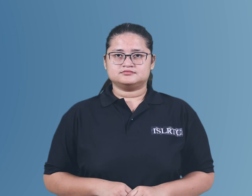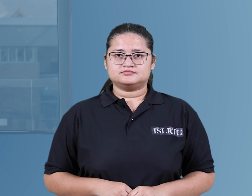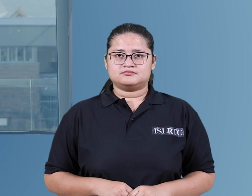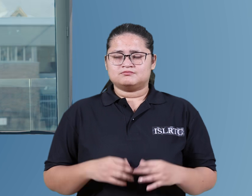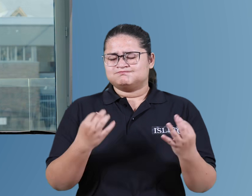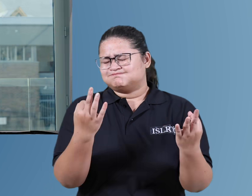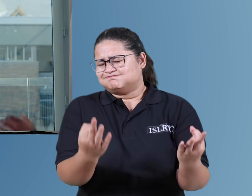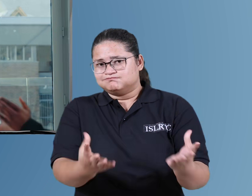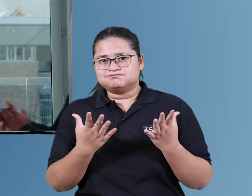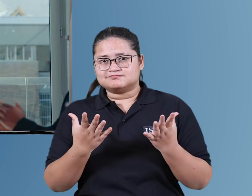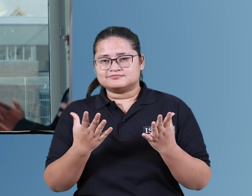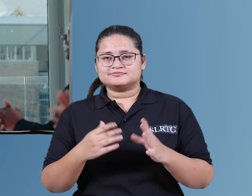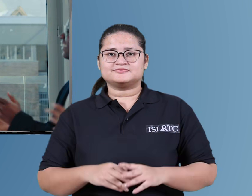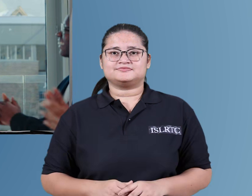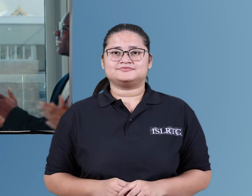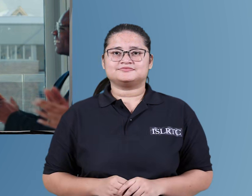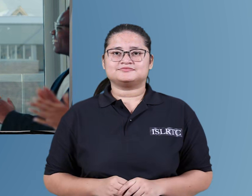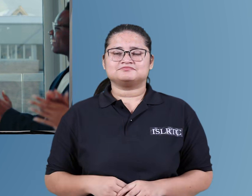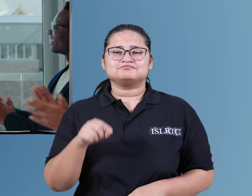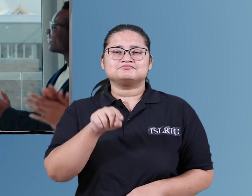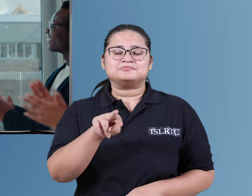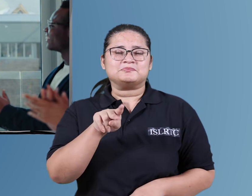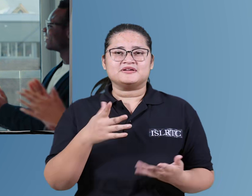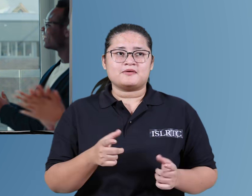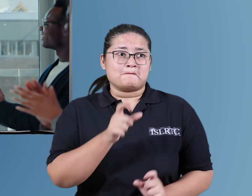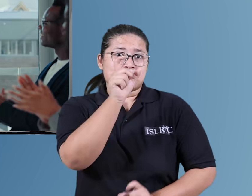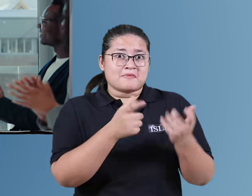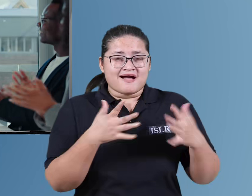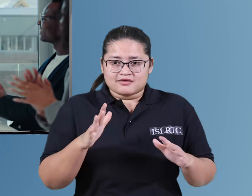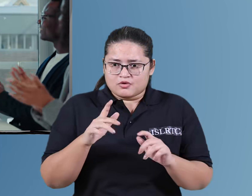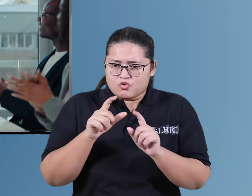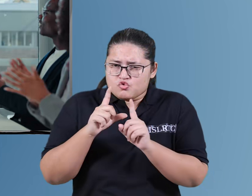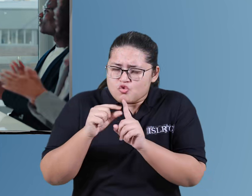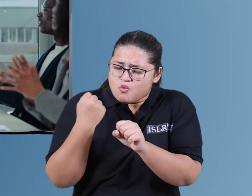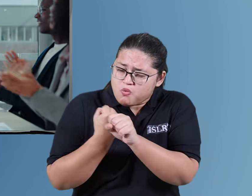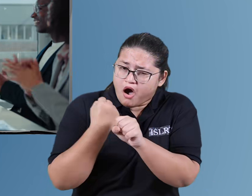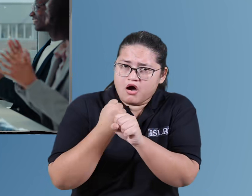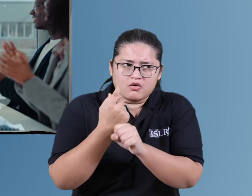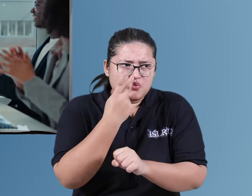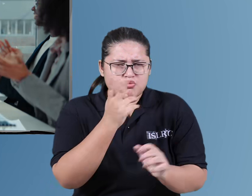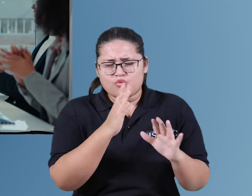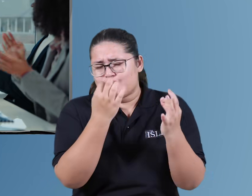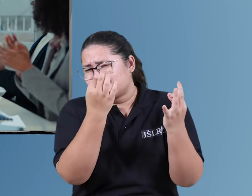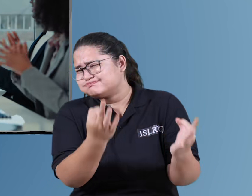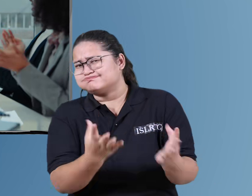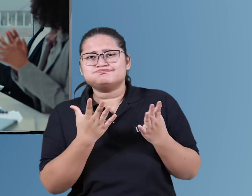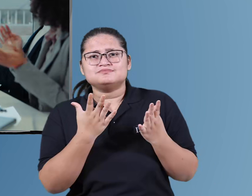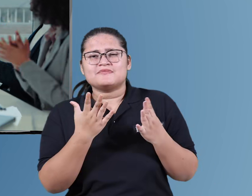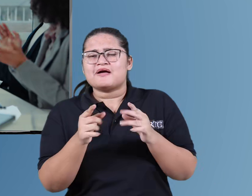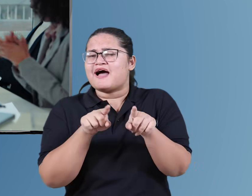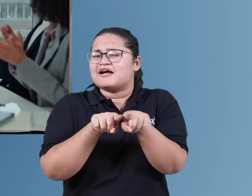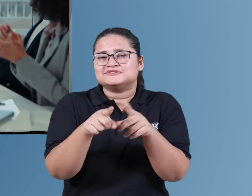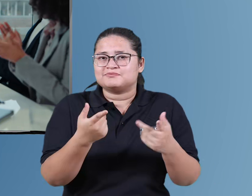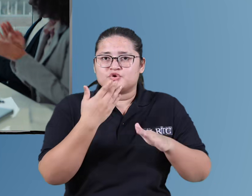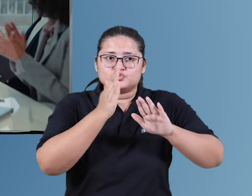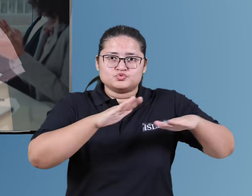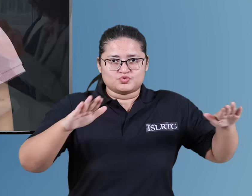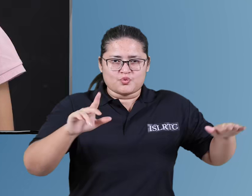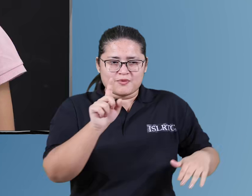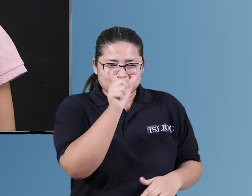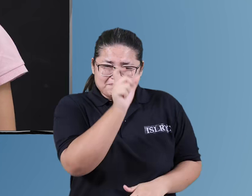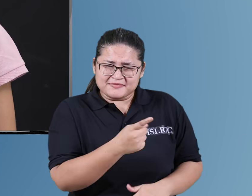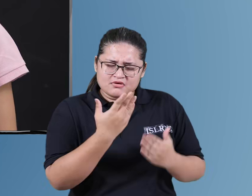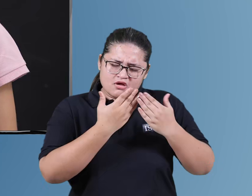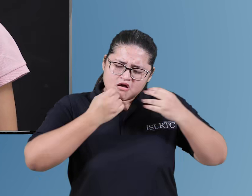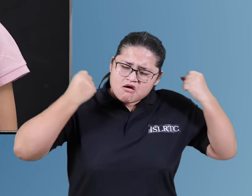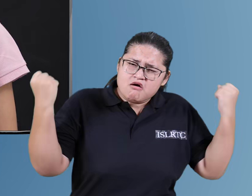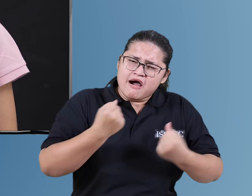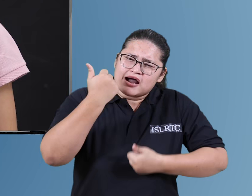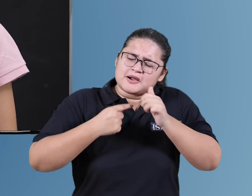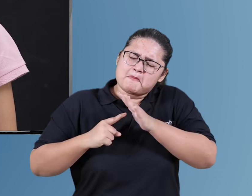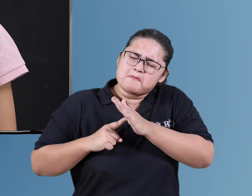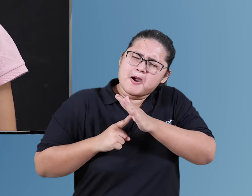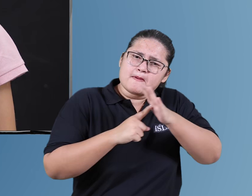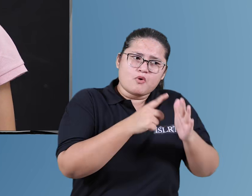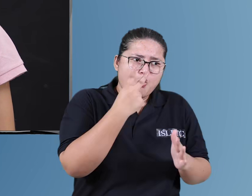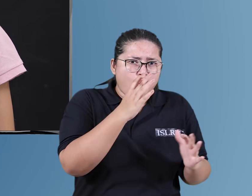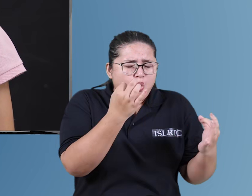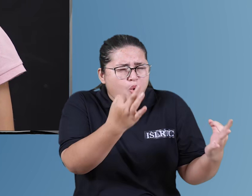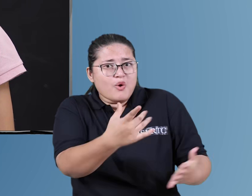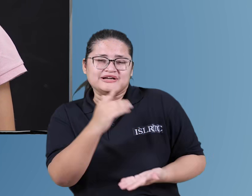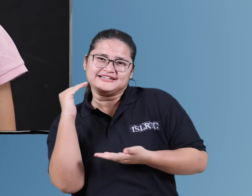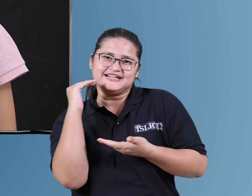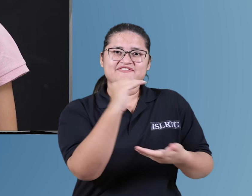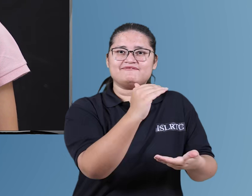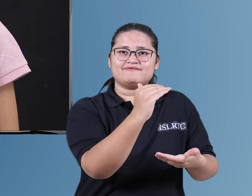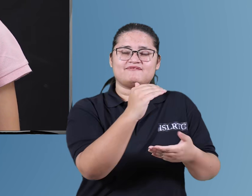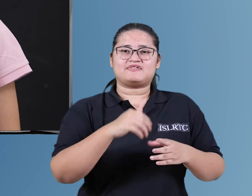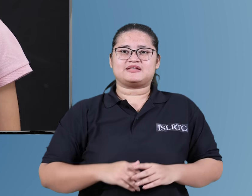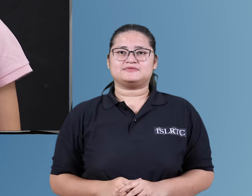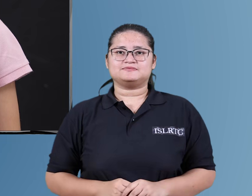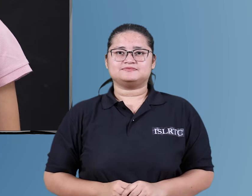Excellence Excellence means being very good at something. students receive awards for excellence in academics because of their high grades and hard work.